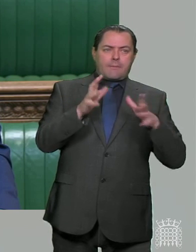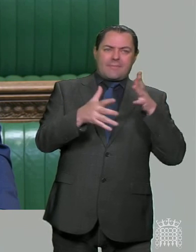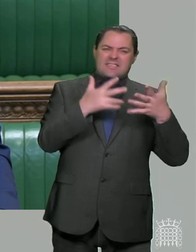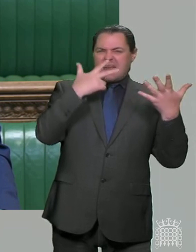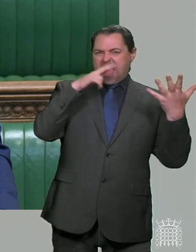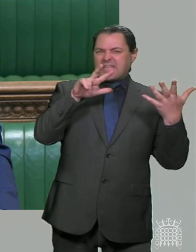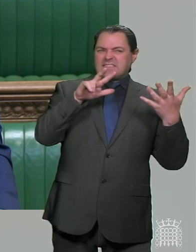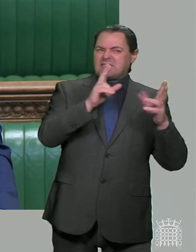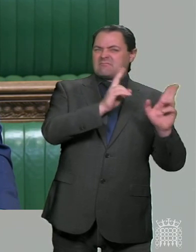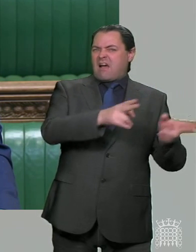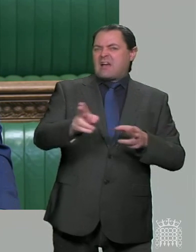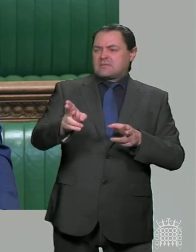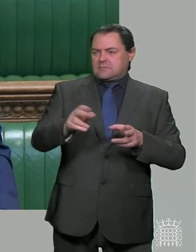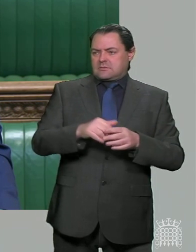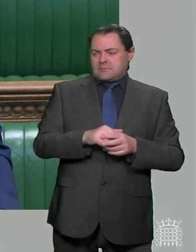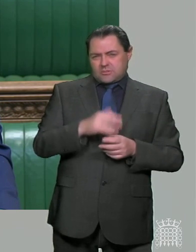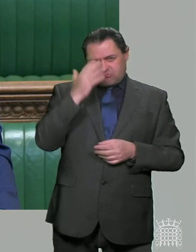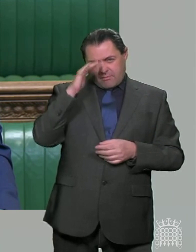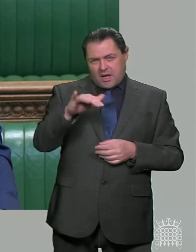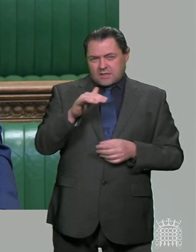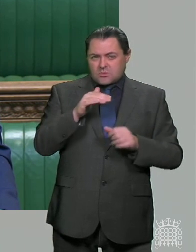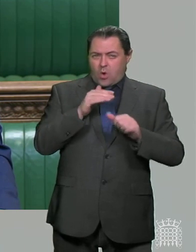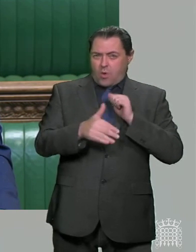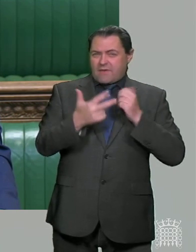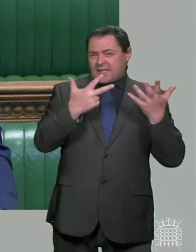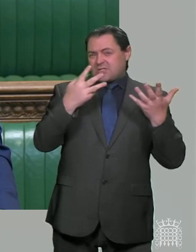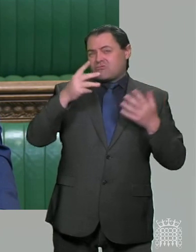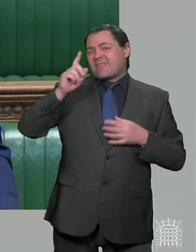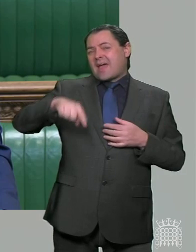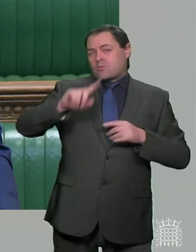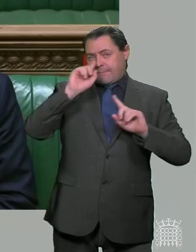I remind the Prime Minister that over 83,000 people over 80 have lost their lives to this virus